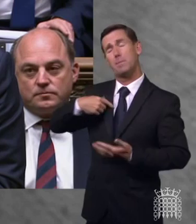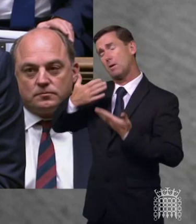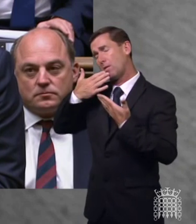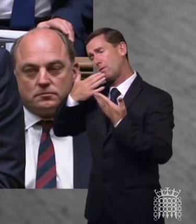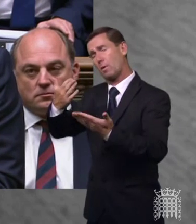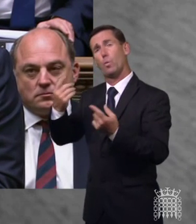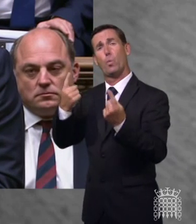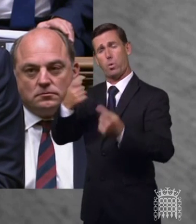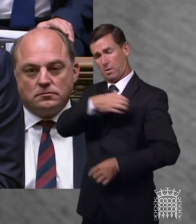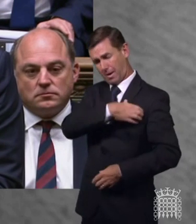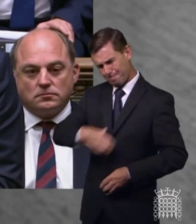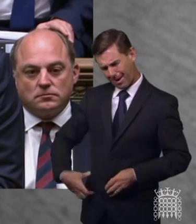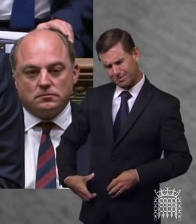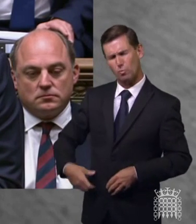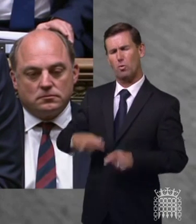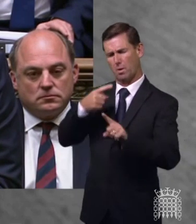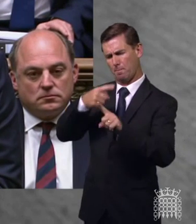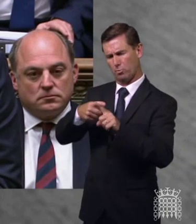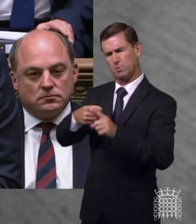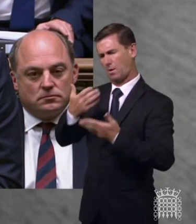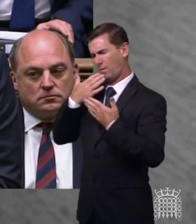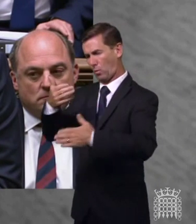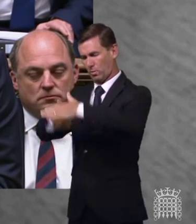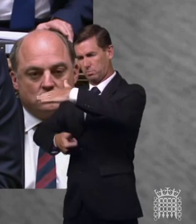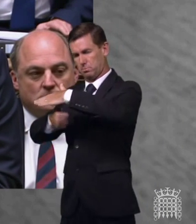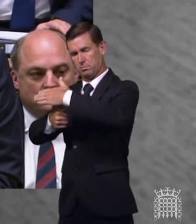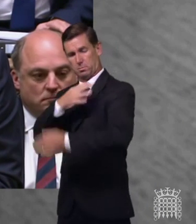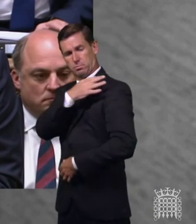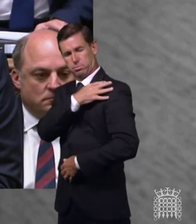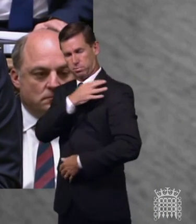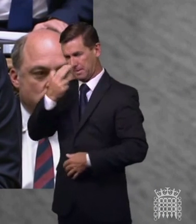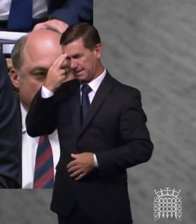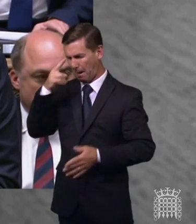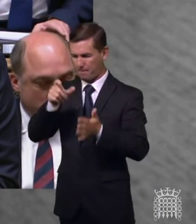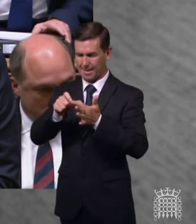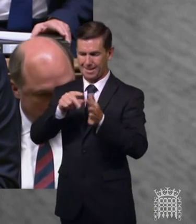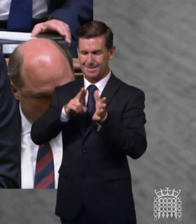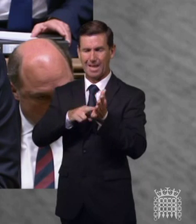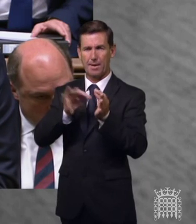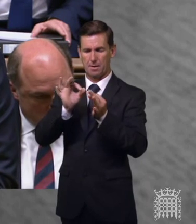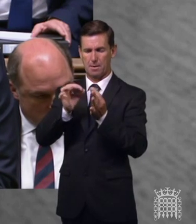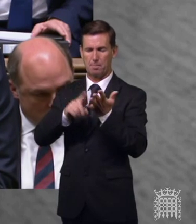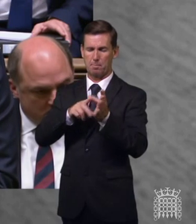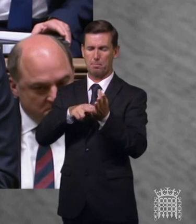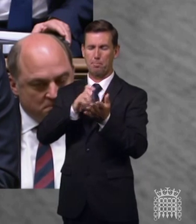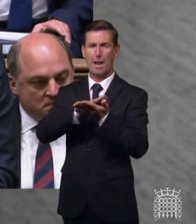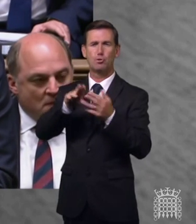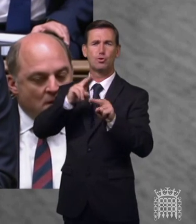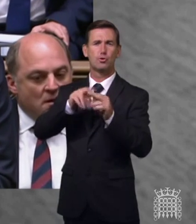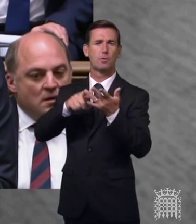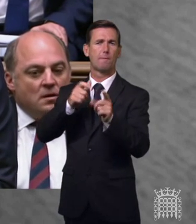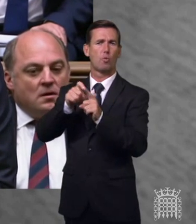I repeat my thanks not just to Laurie Bristow, but also to the commander on the ground, Brigadier Dan Blanchford and the entire British team in Kabul.